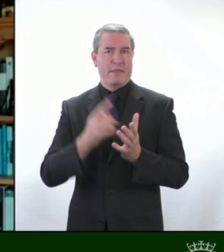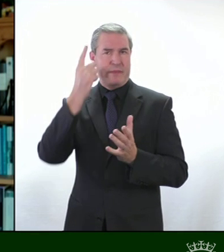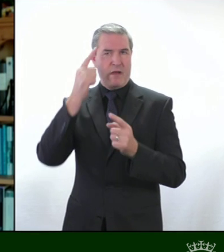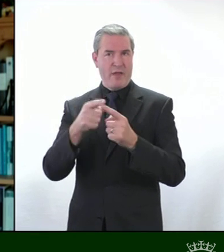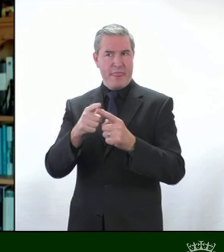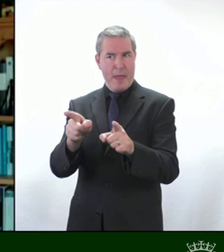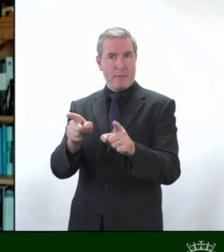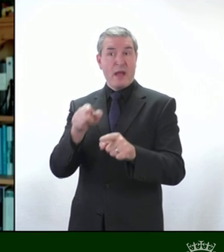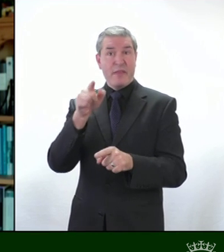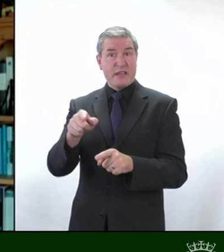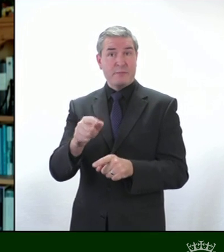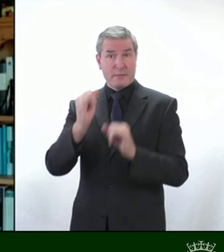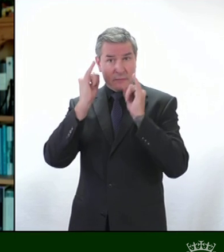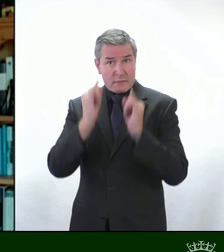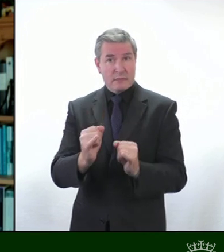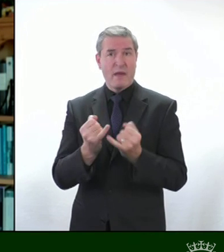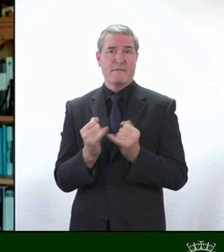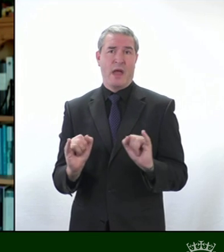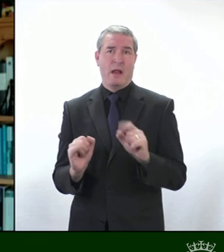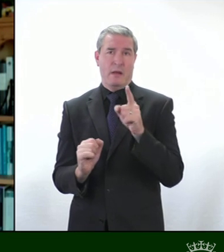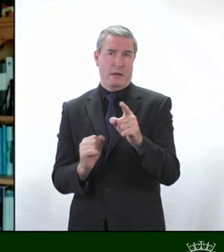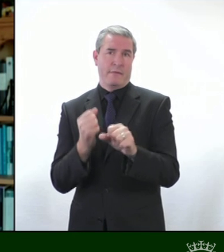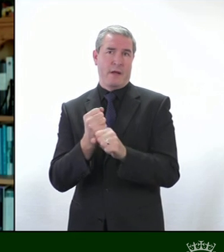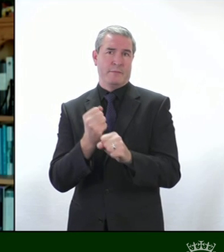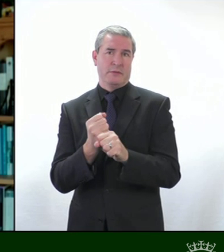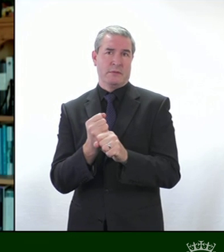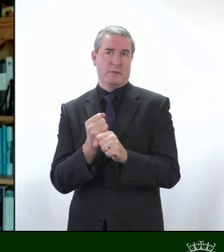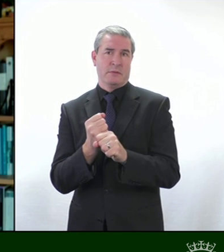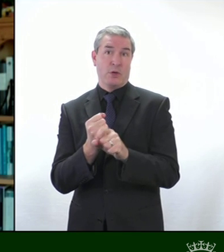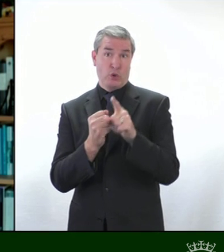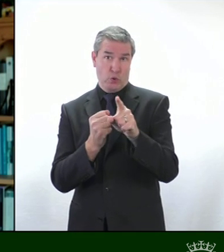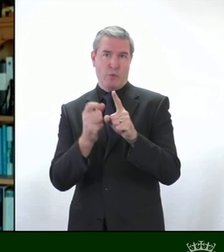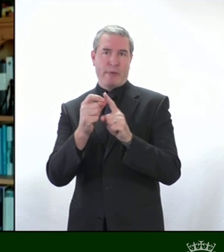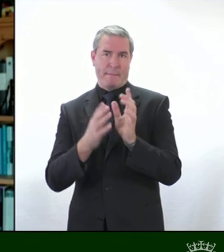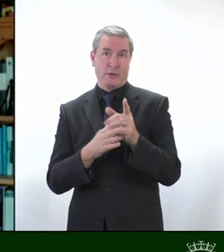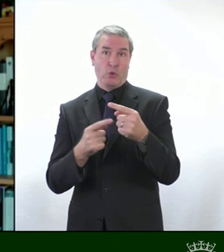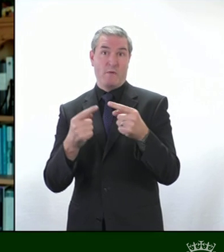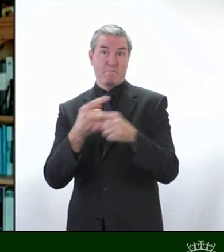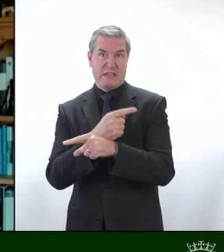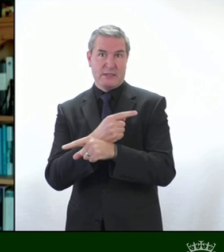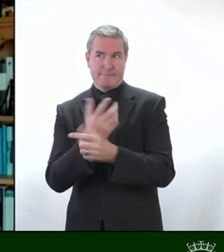This has been an abject failure by this UK Government, and the Prime Minister has been missing in action.